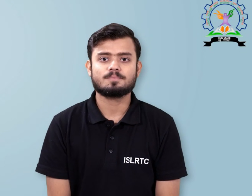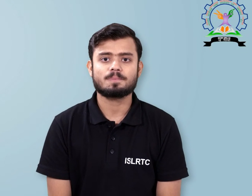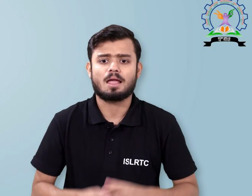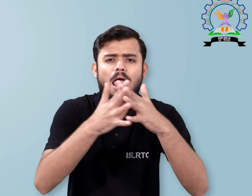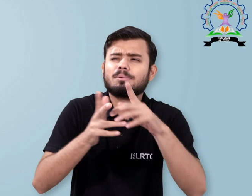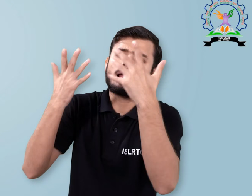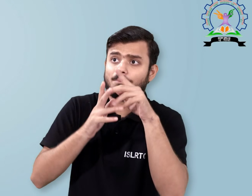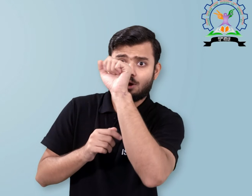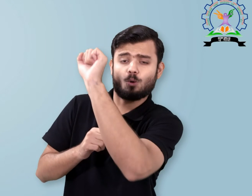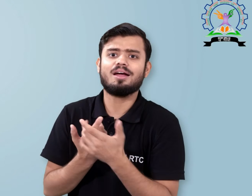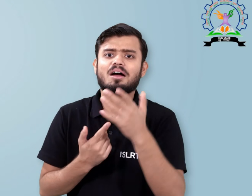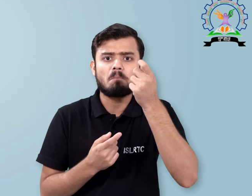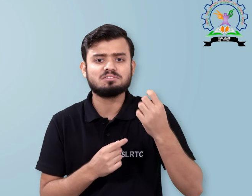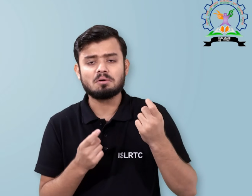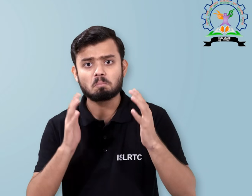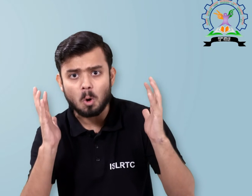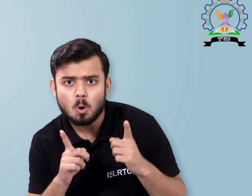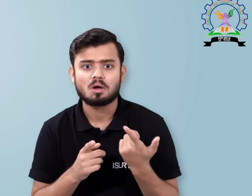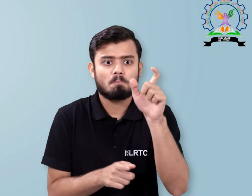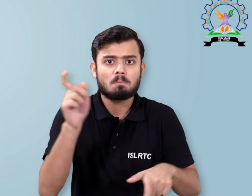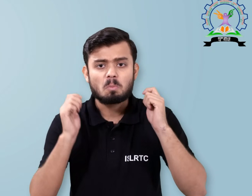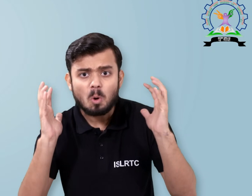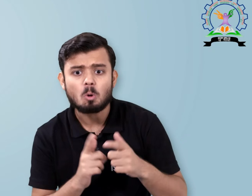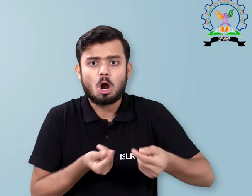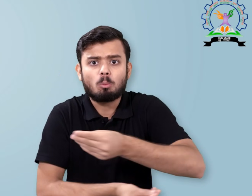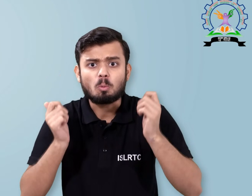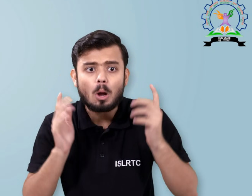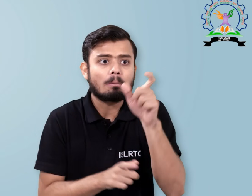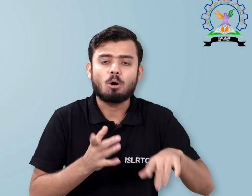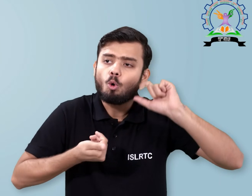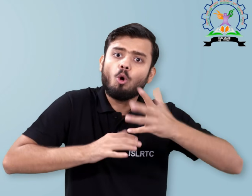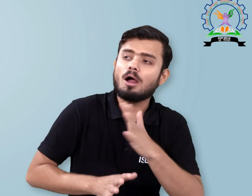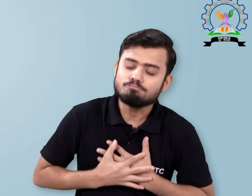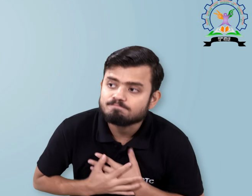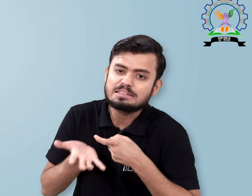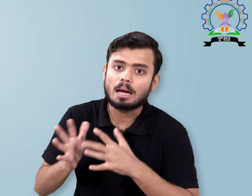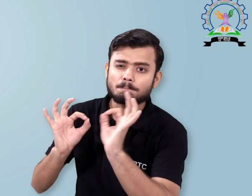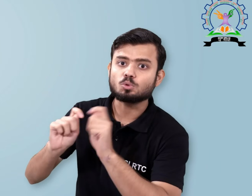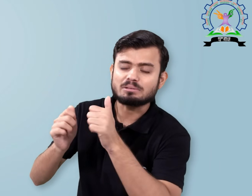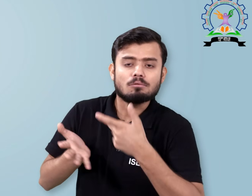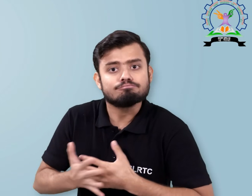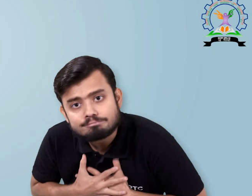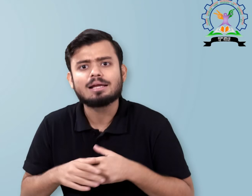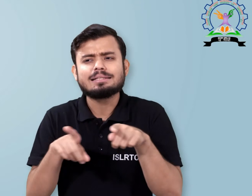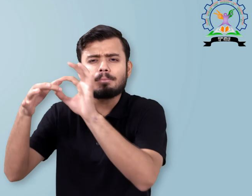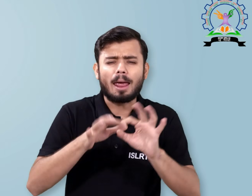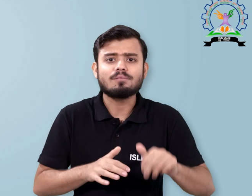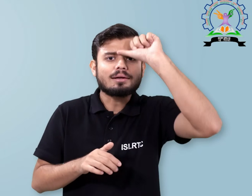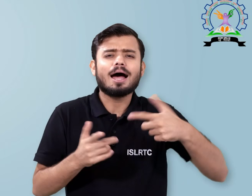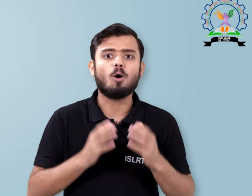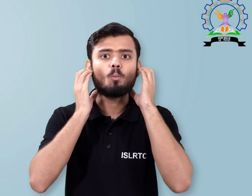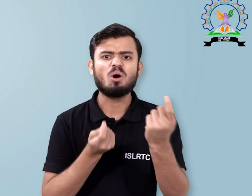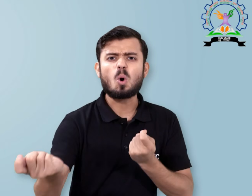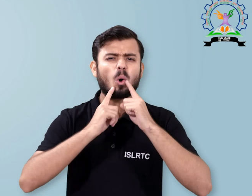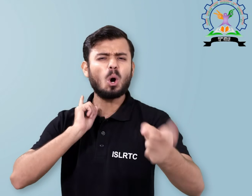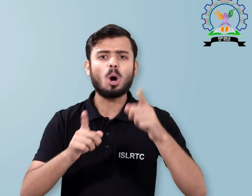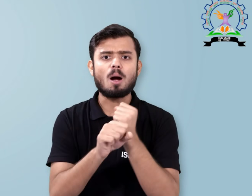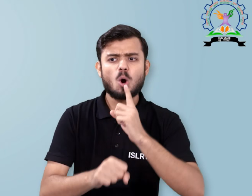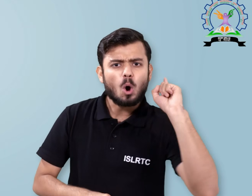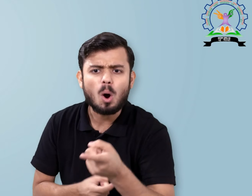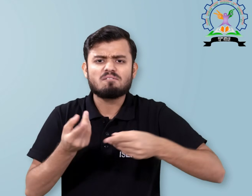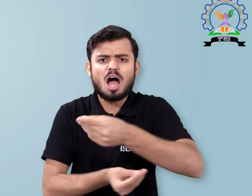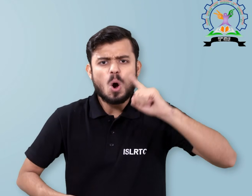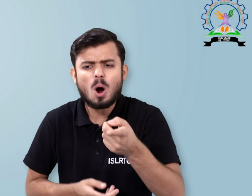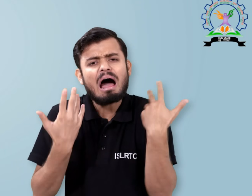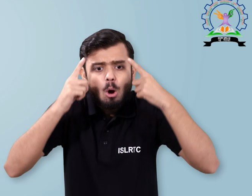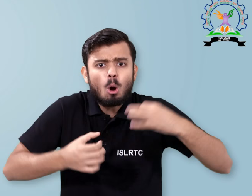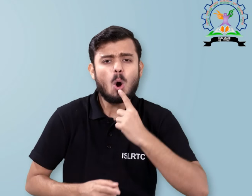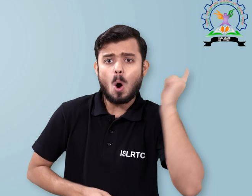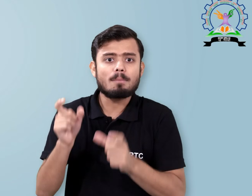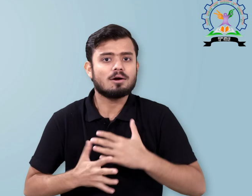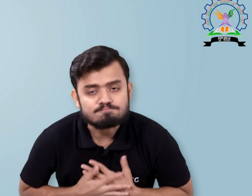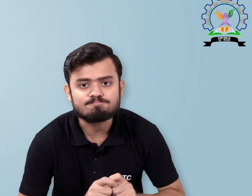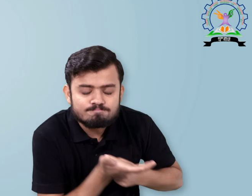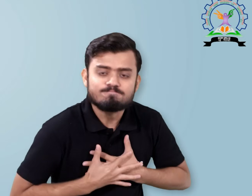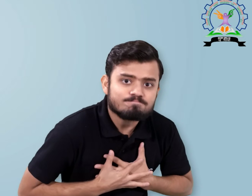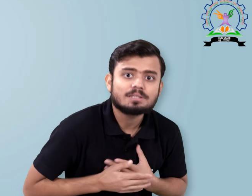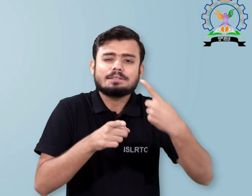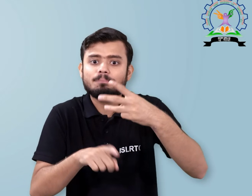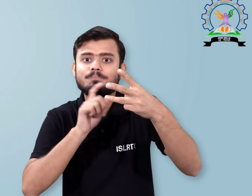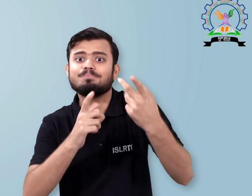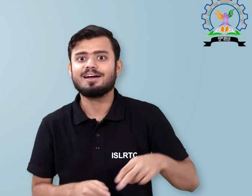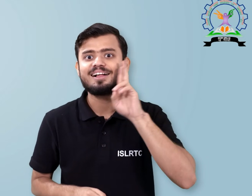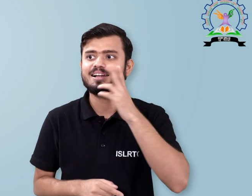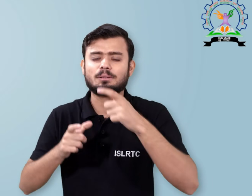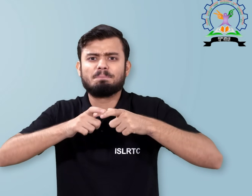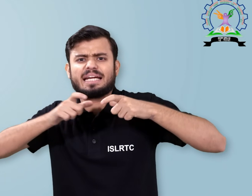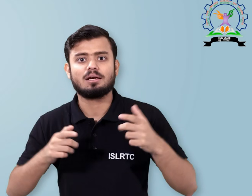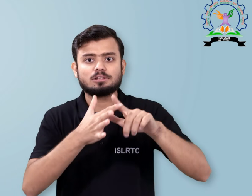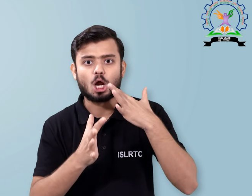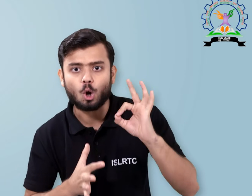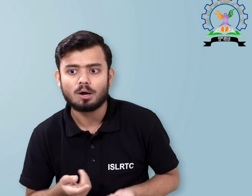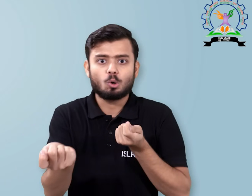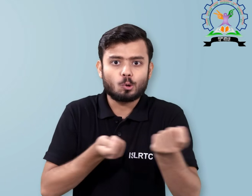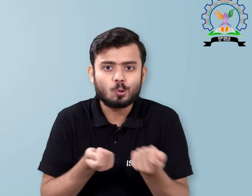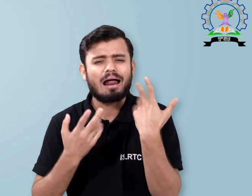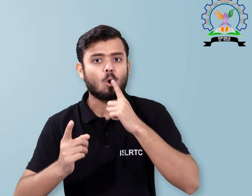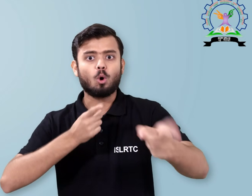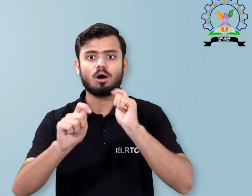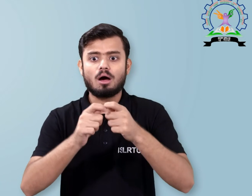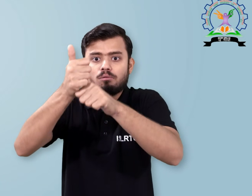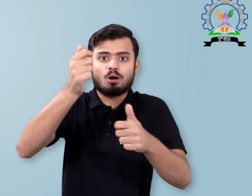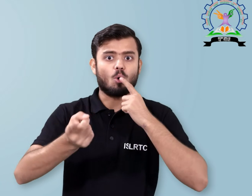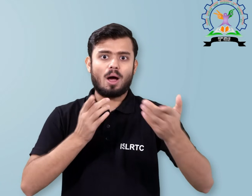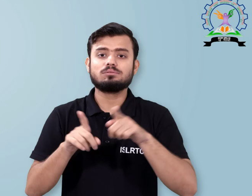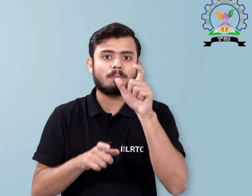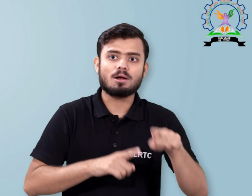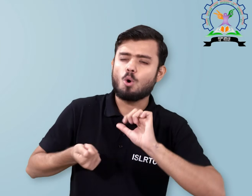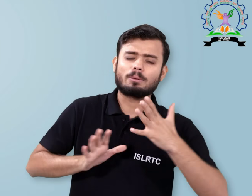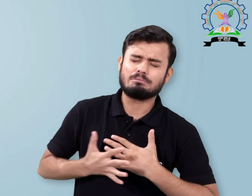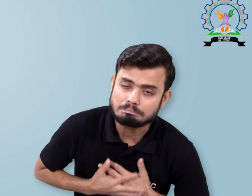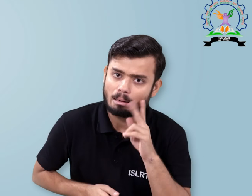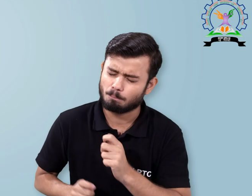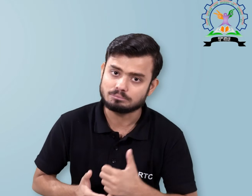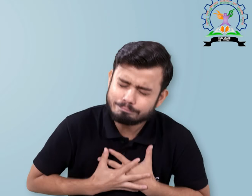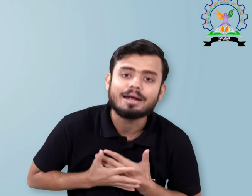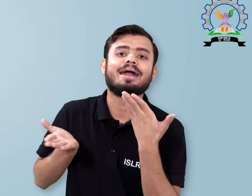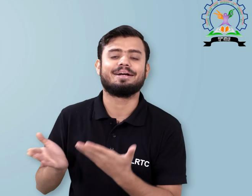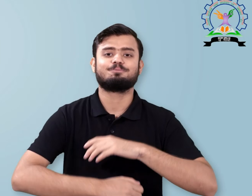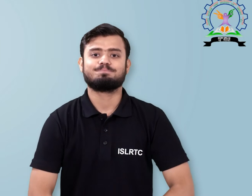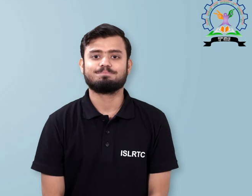Leadership or dominance, especially by one country or social group over others.